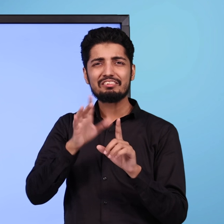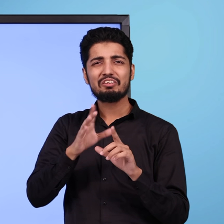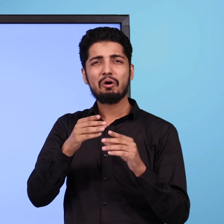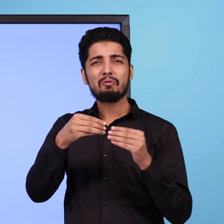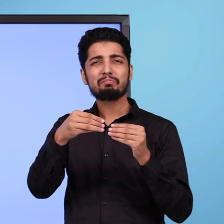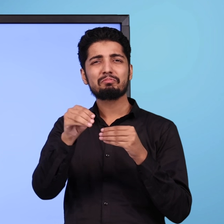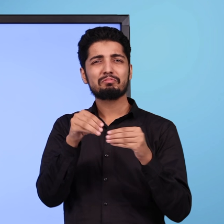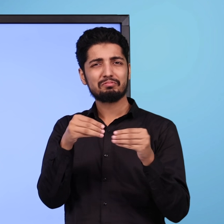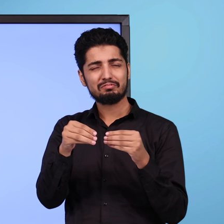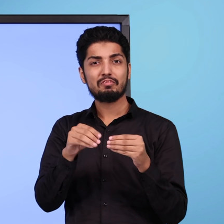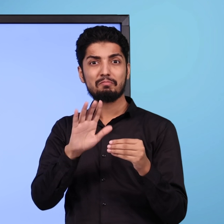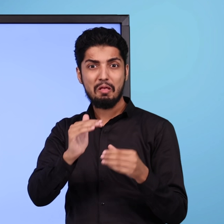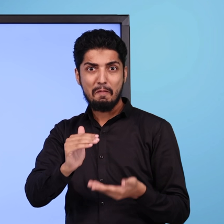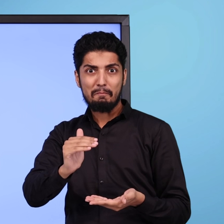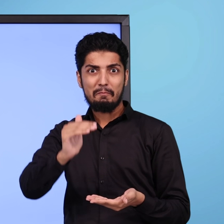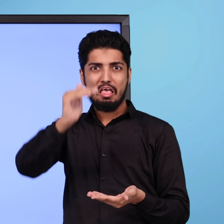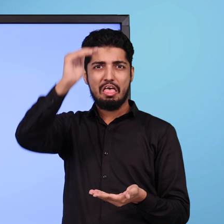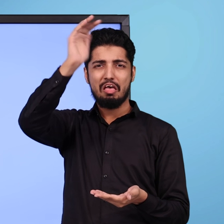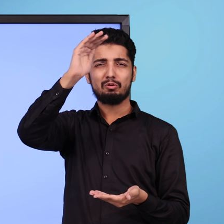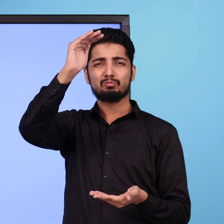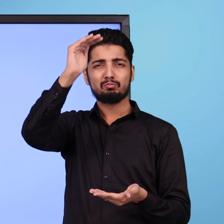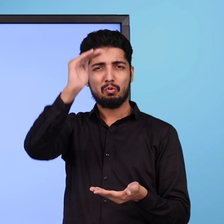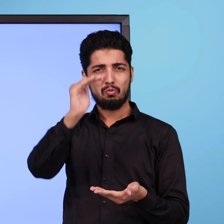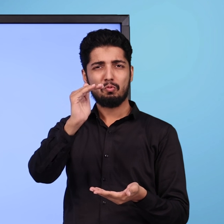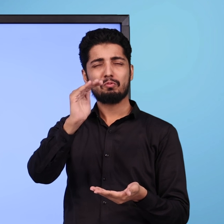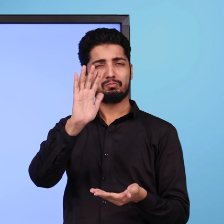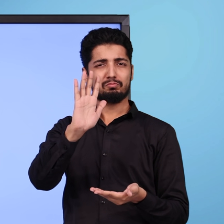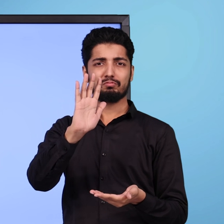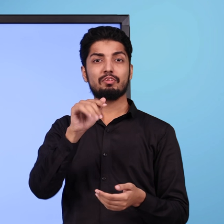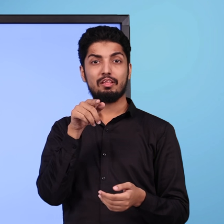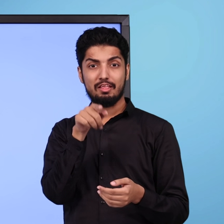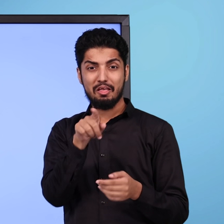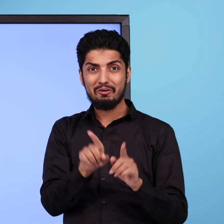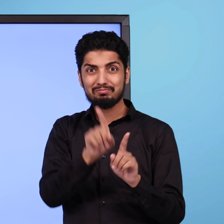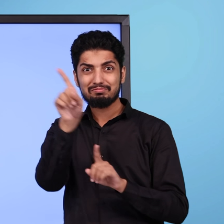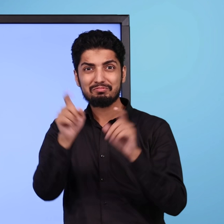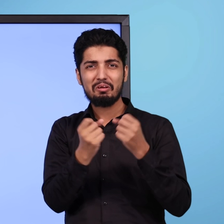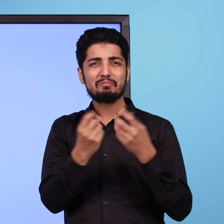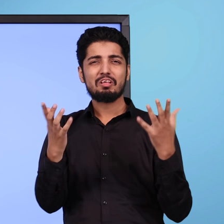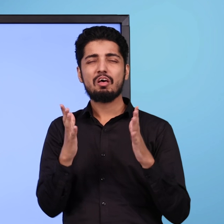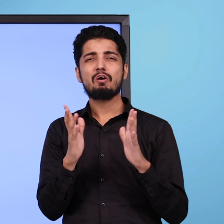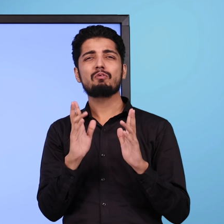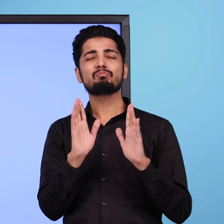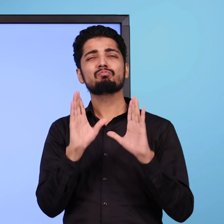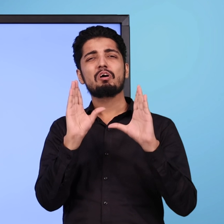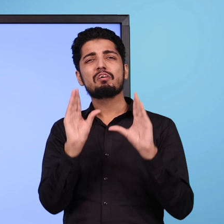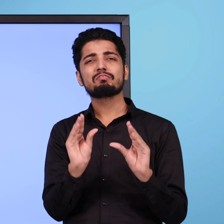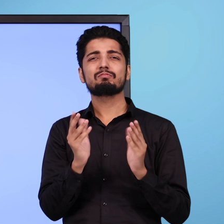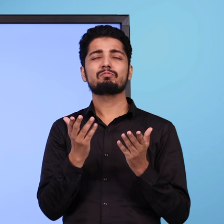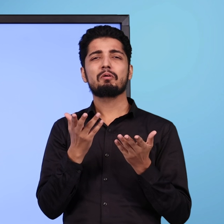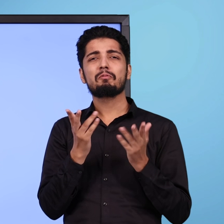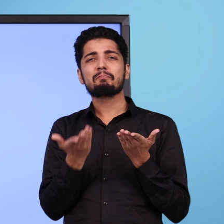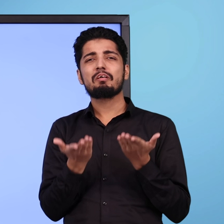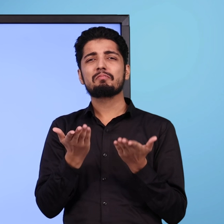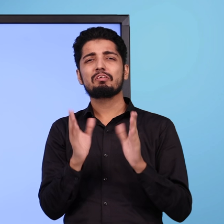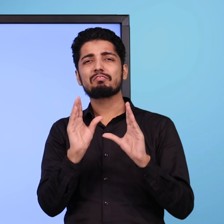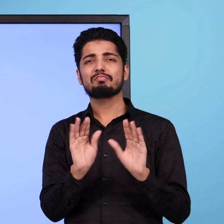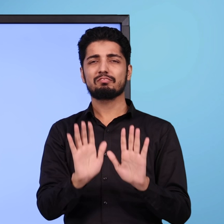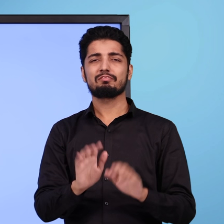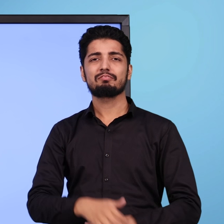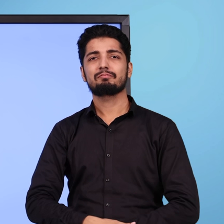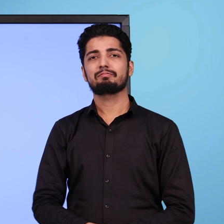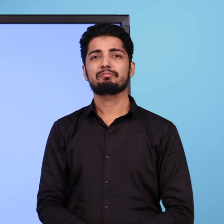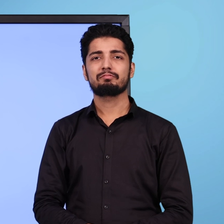They have green and tender stems. They are usually short and may not have many branches.